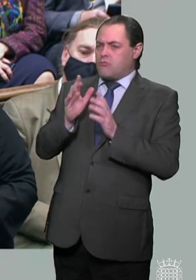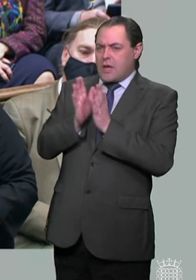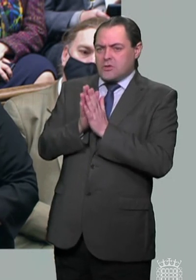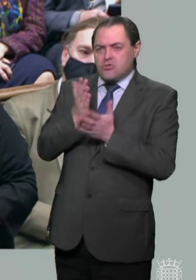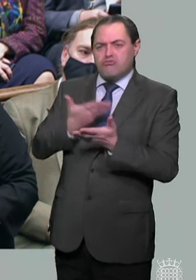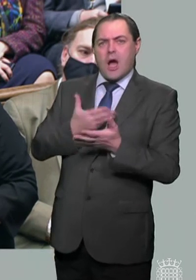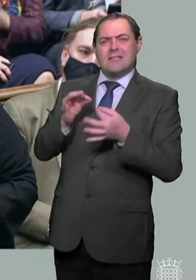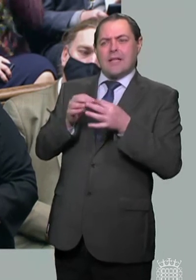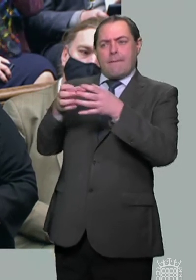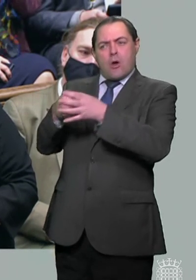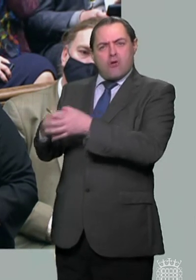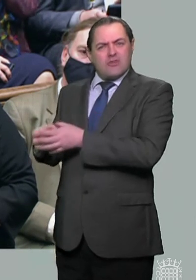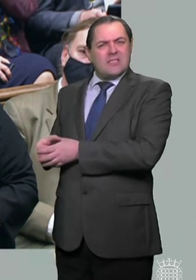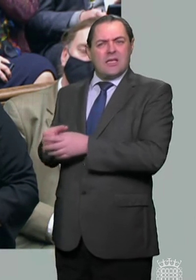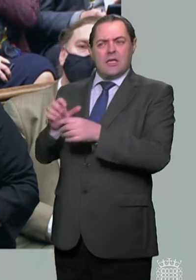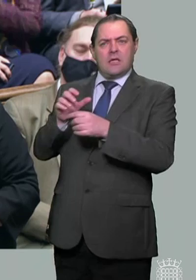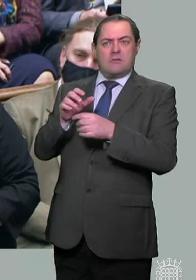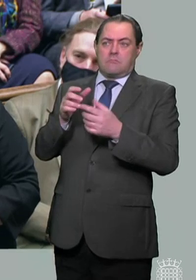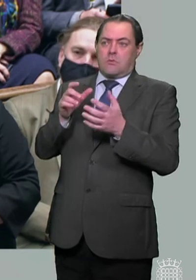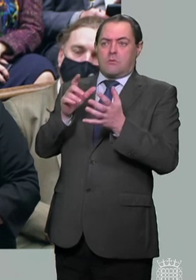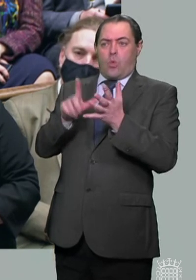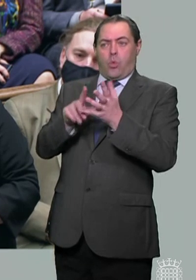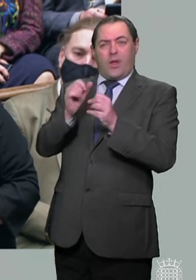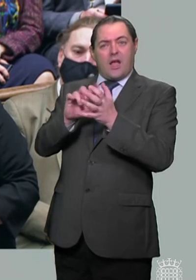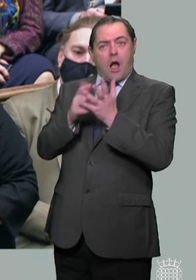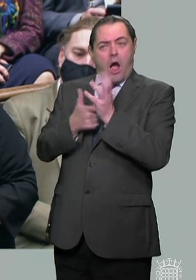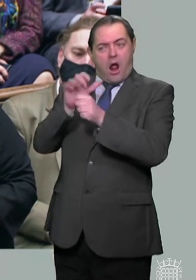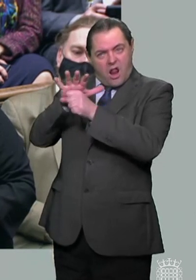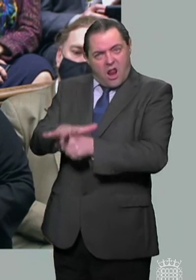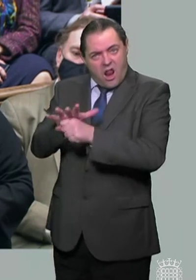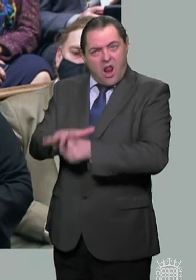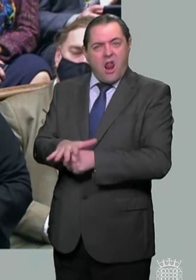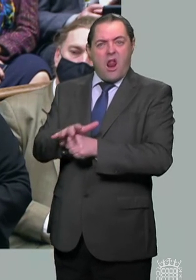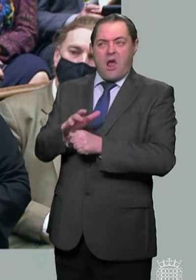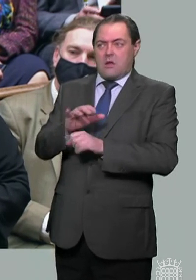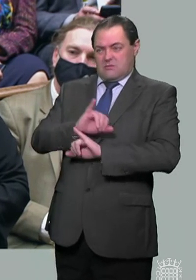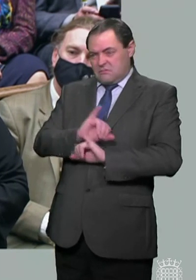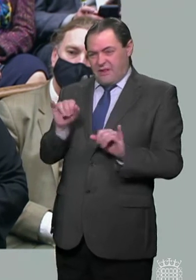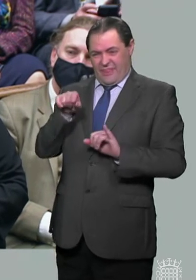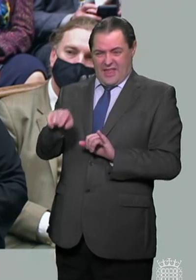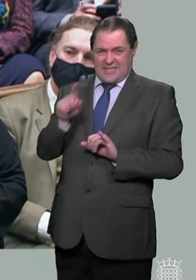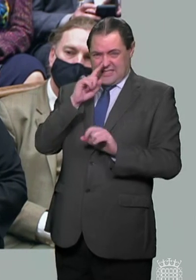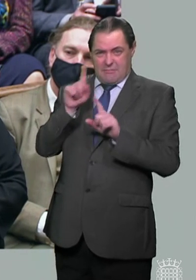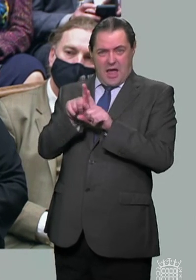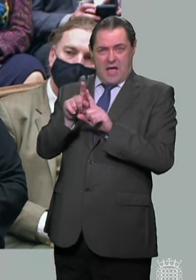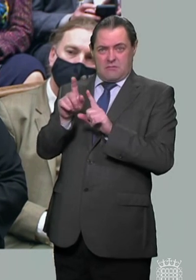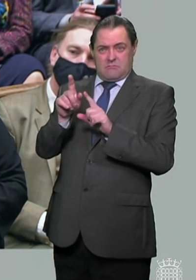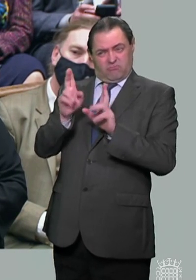The repression of the predominantly Muslim Uyghur population in Xinjiang has been condemned as an act of genocide.